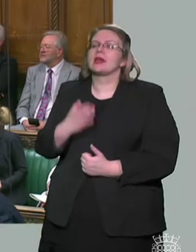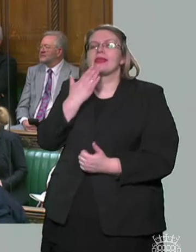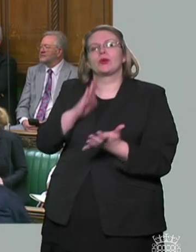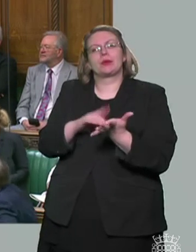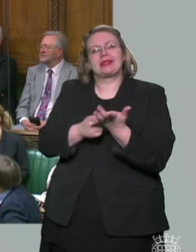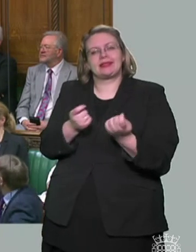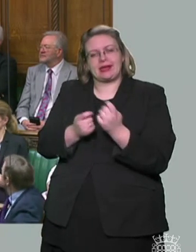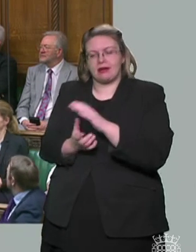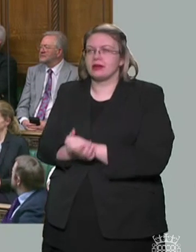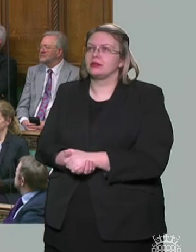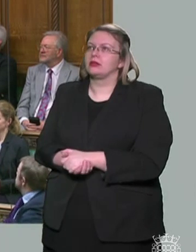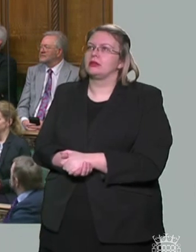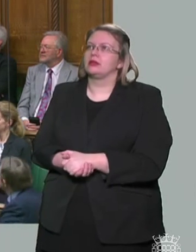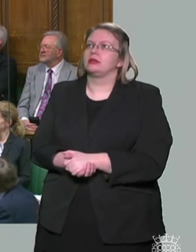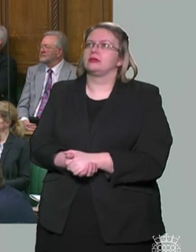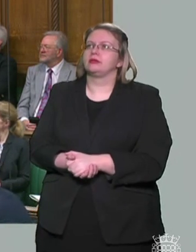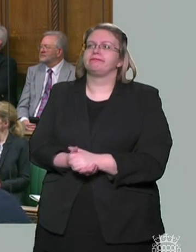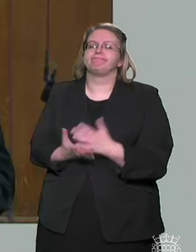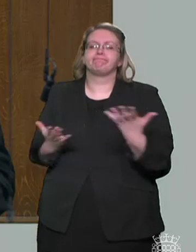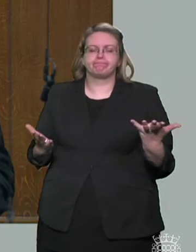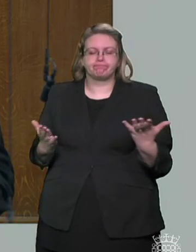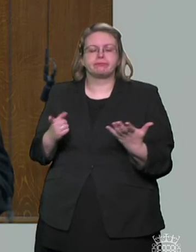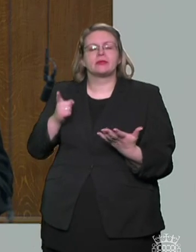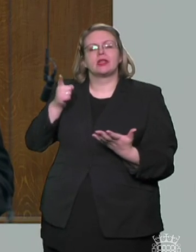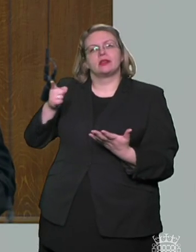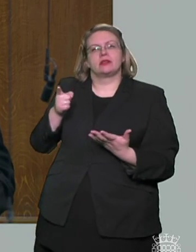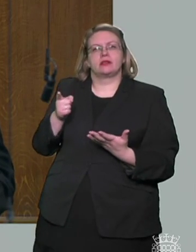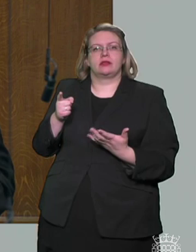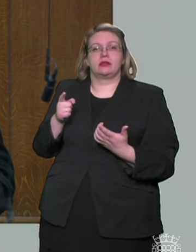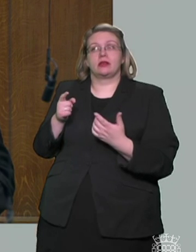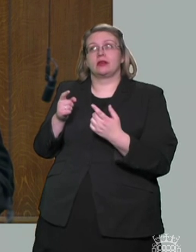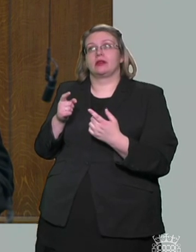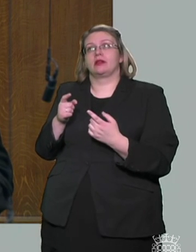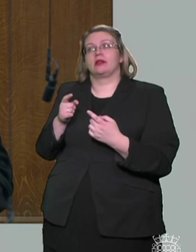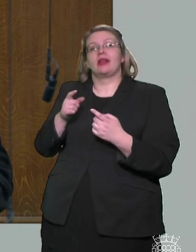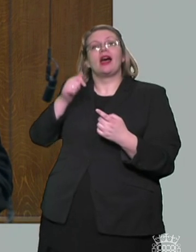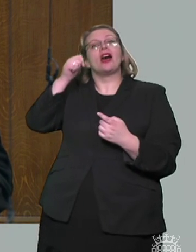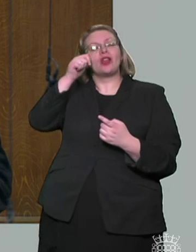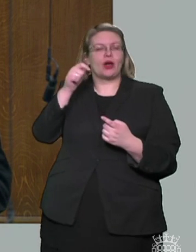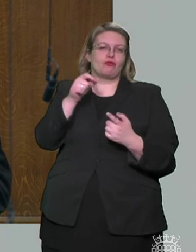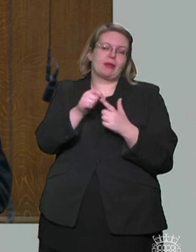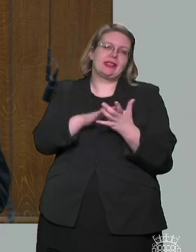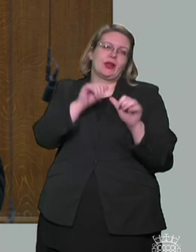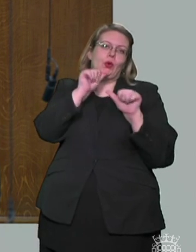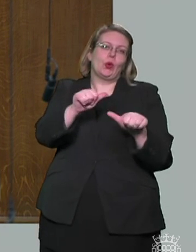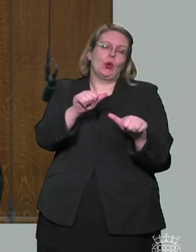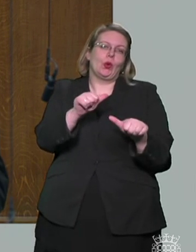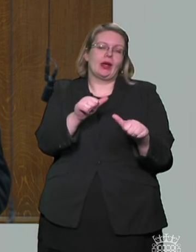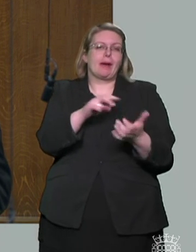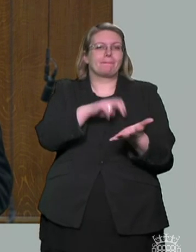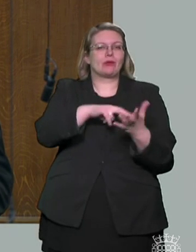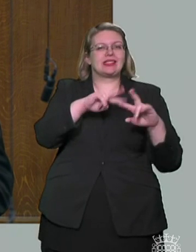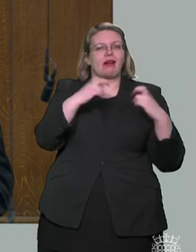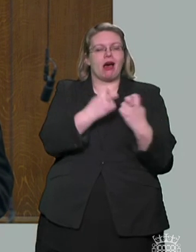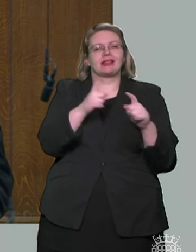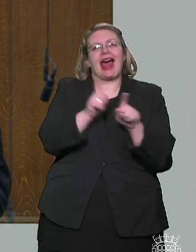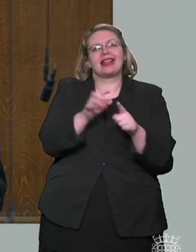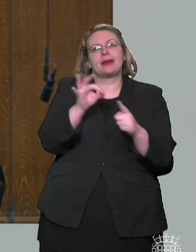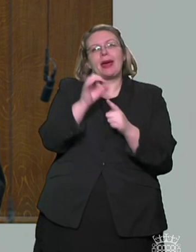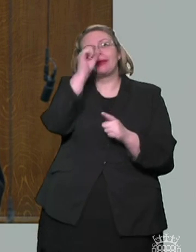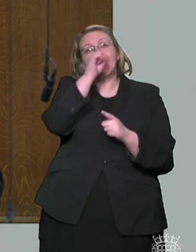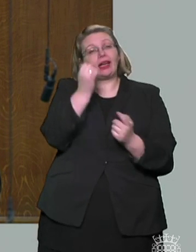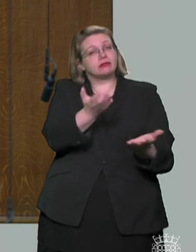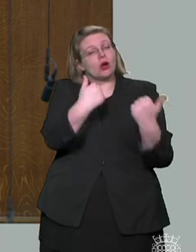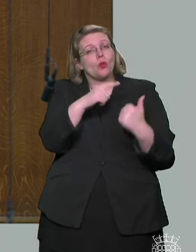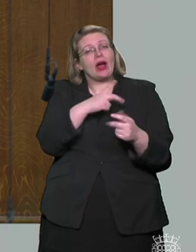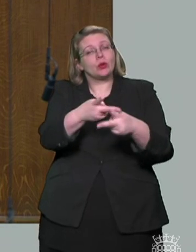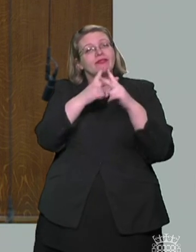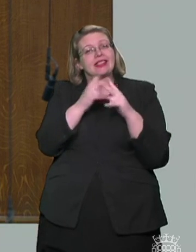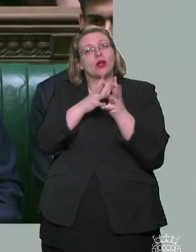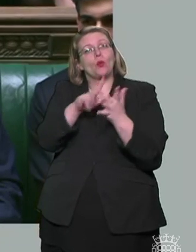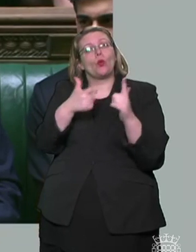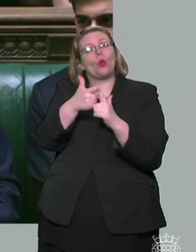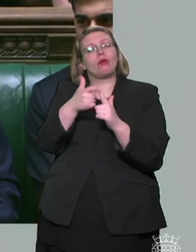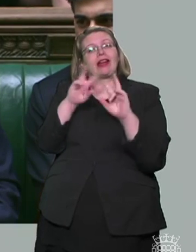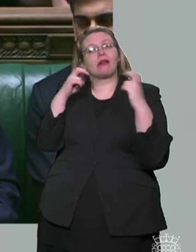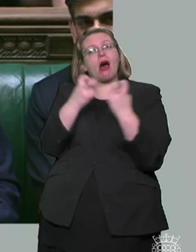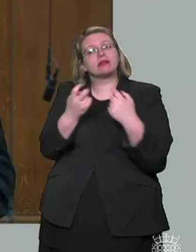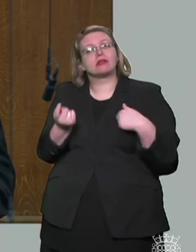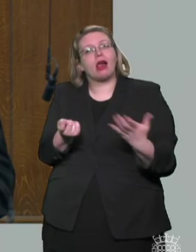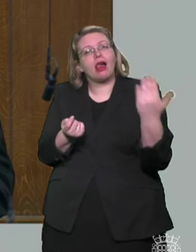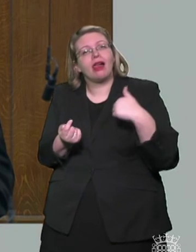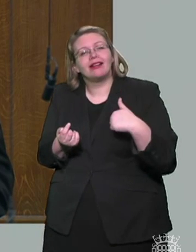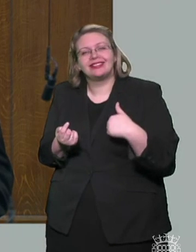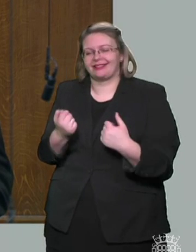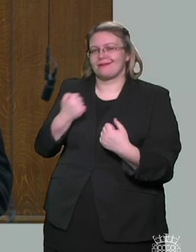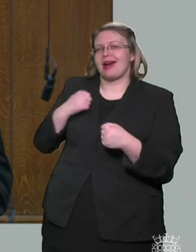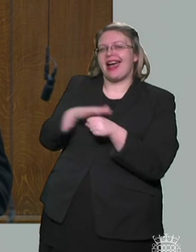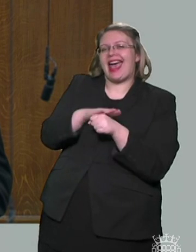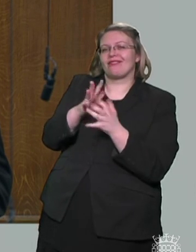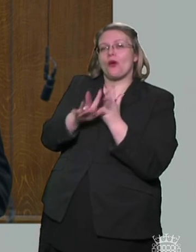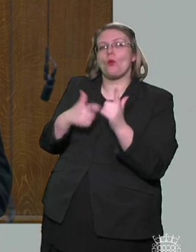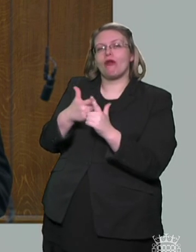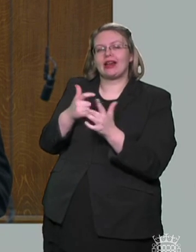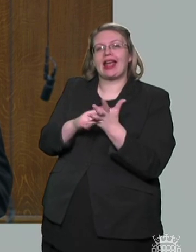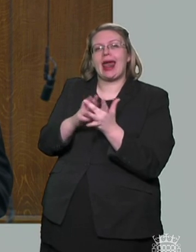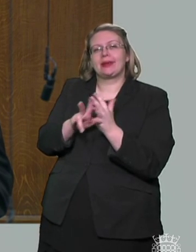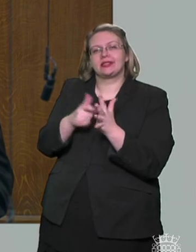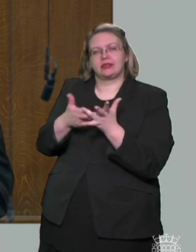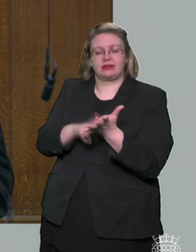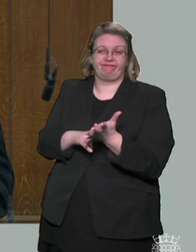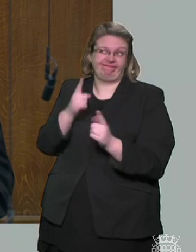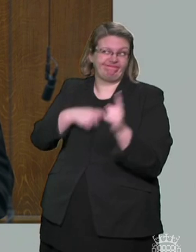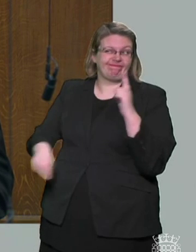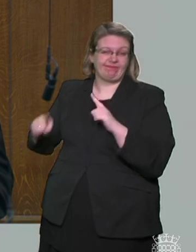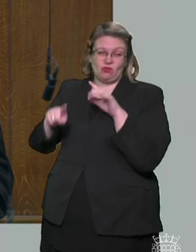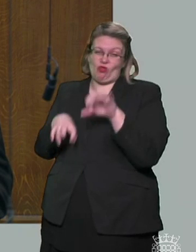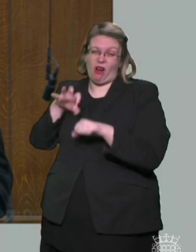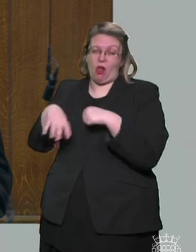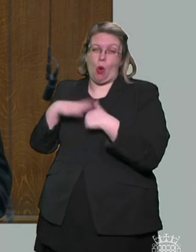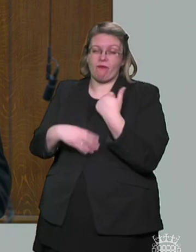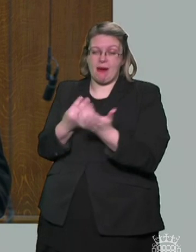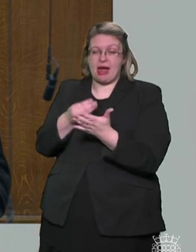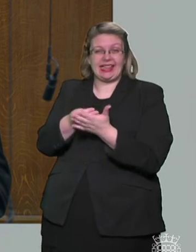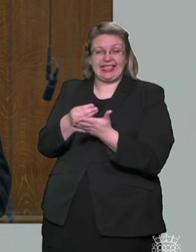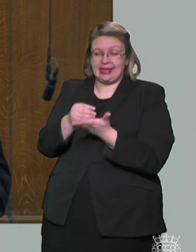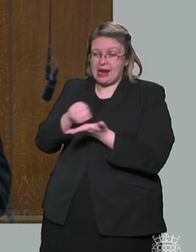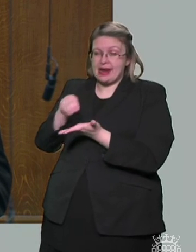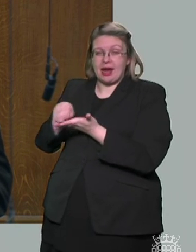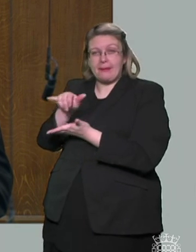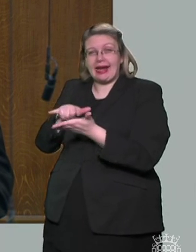You will forgive me, Mr Speaker, if I start by saying that, given the Prime Minister’s preferences for fantasy castles and Peppa Pig, he is welcome to come and visit Zog Playland at Warwick castle.In Warwick and Leamington, as across the country, the cost of living crunch is really serious.